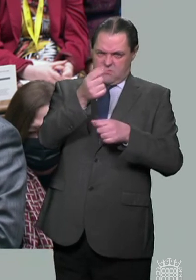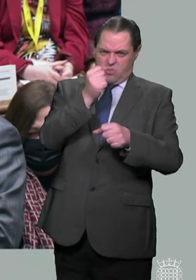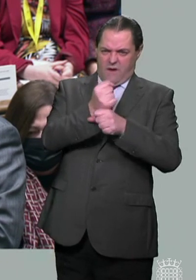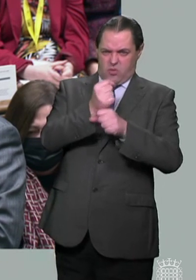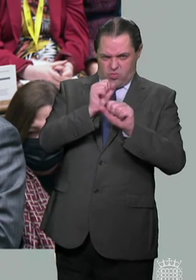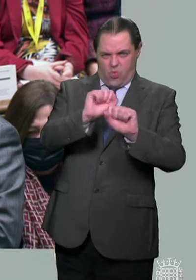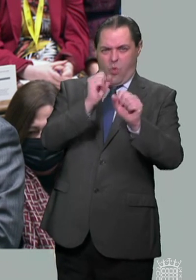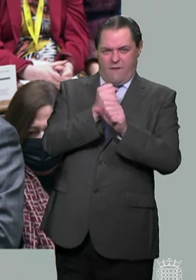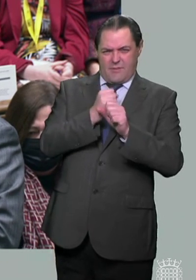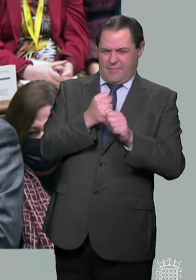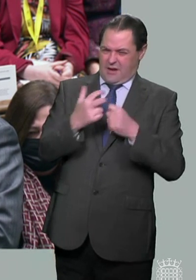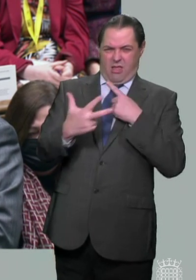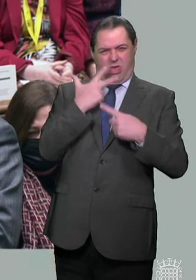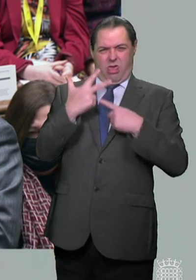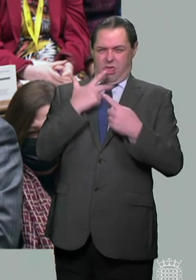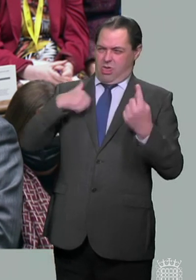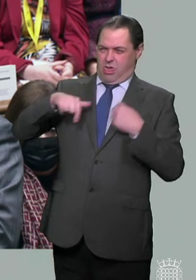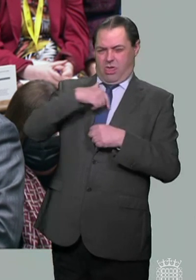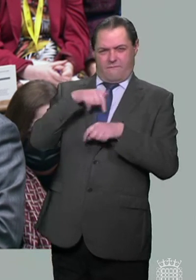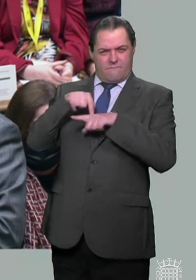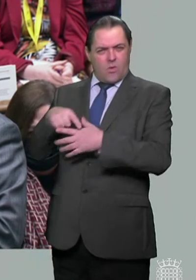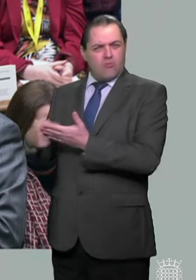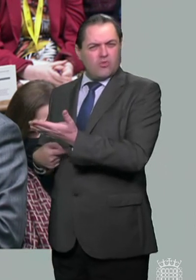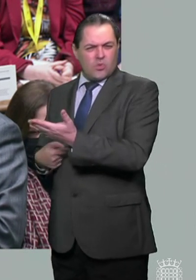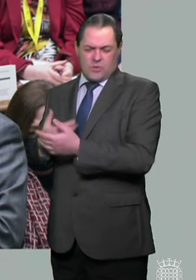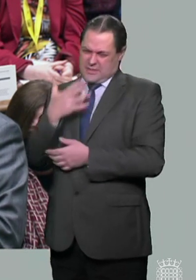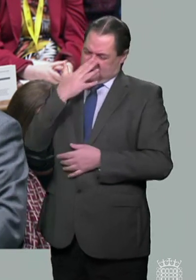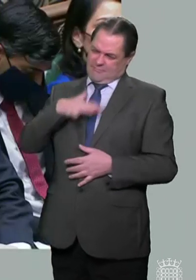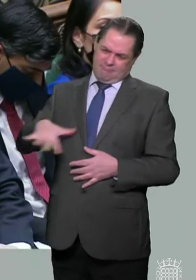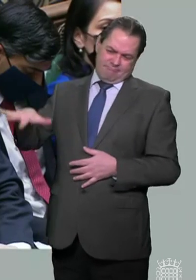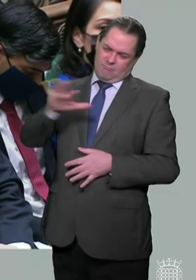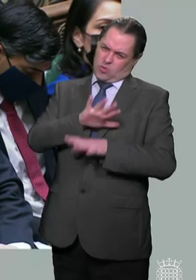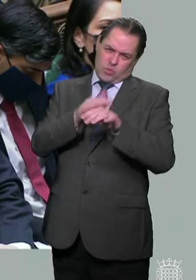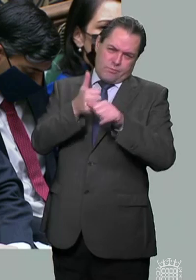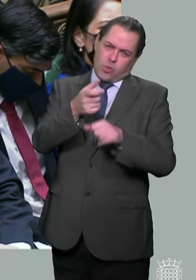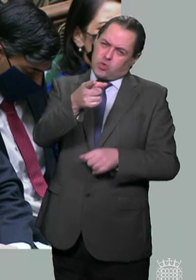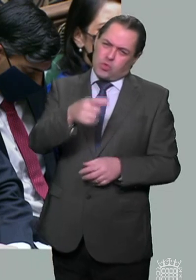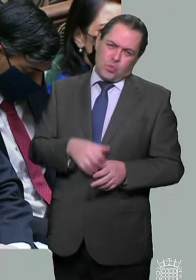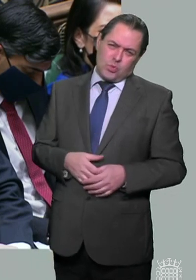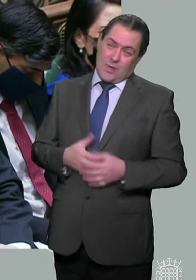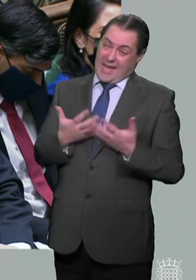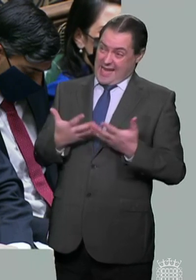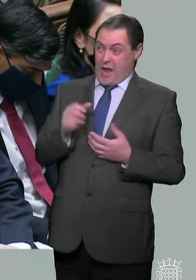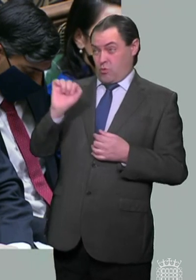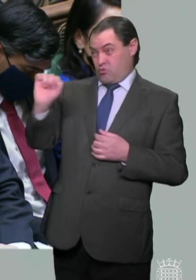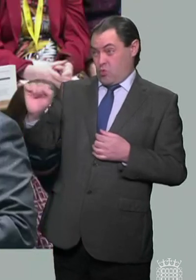It is clear that the Prime Minister has lost the support of the public and now even his own Benches.